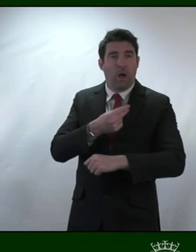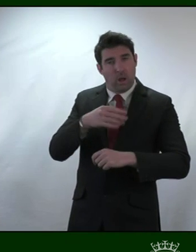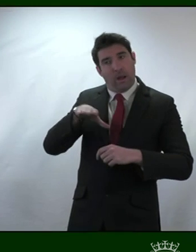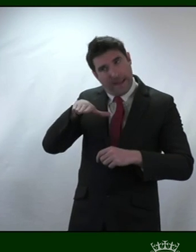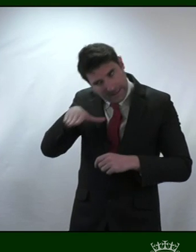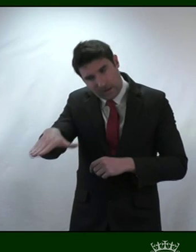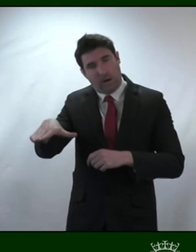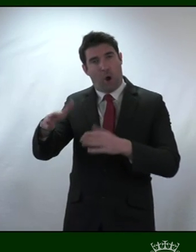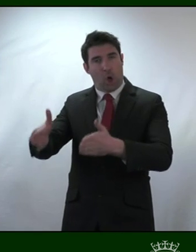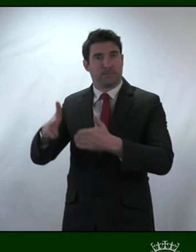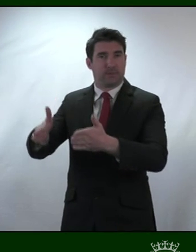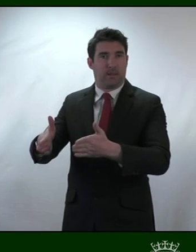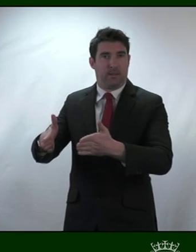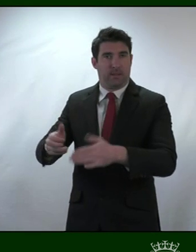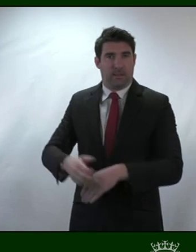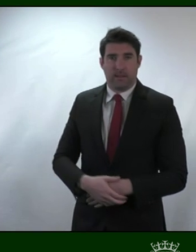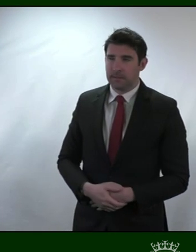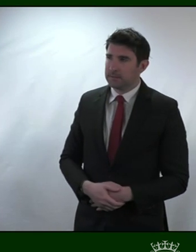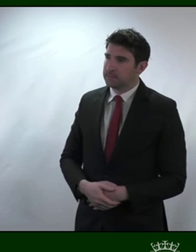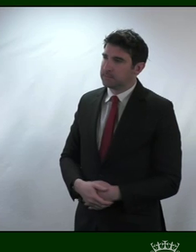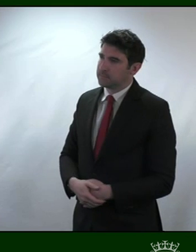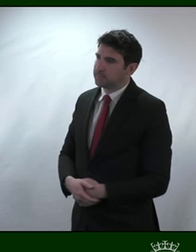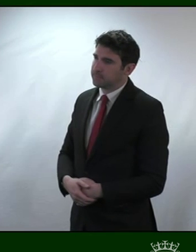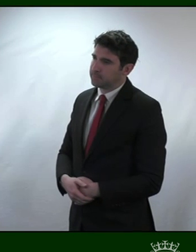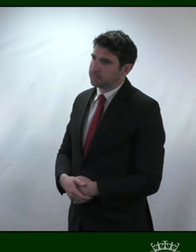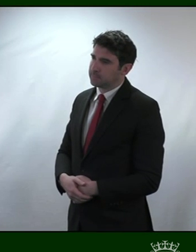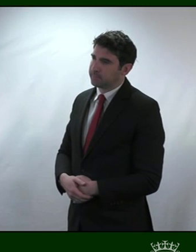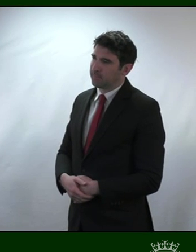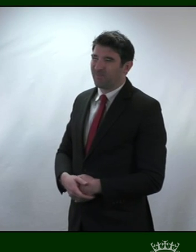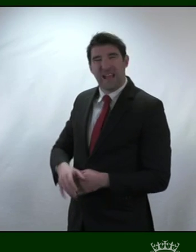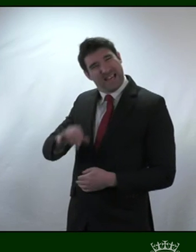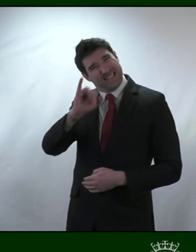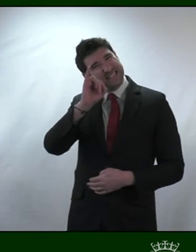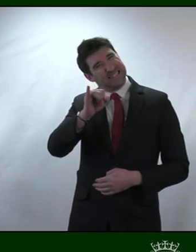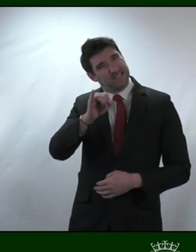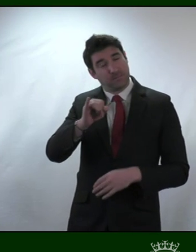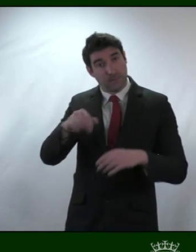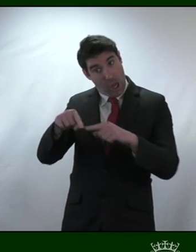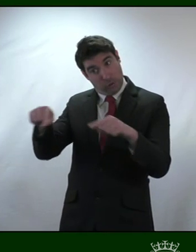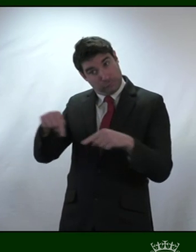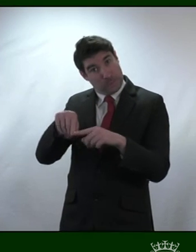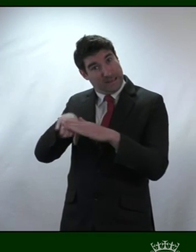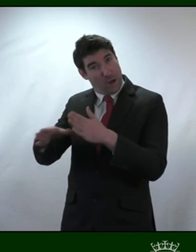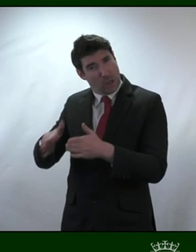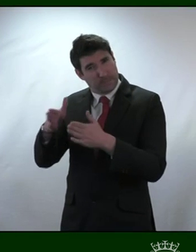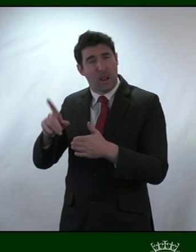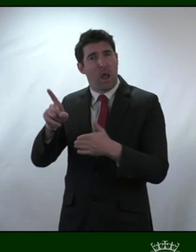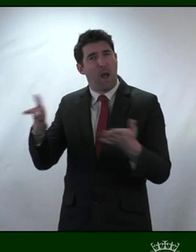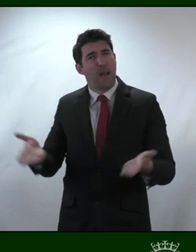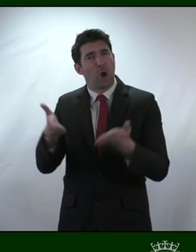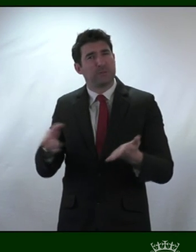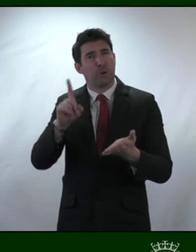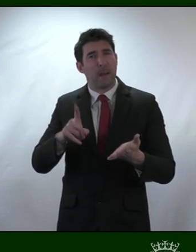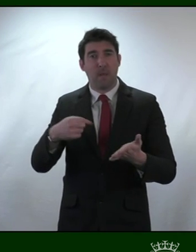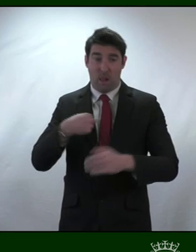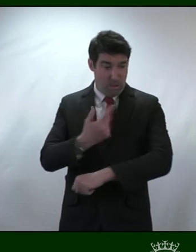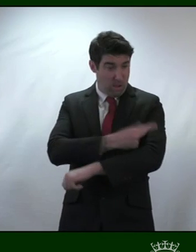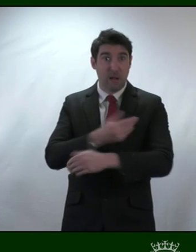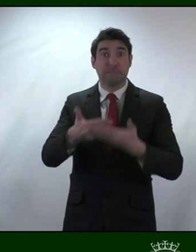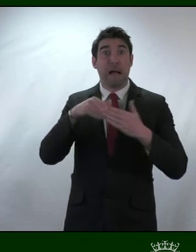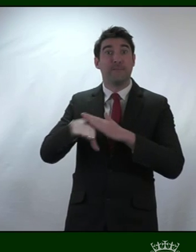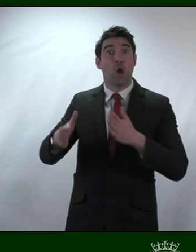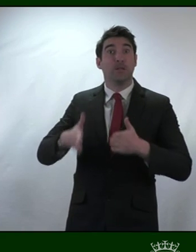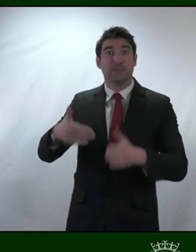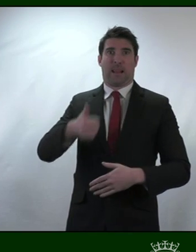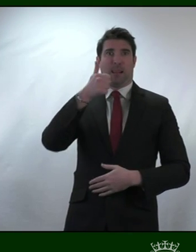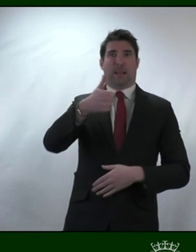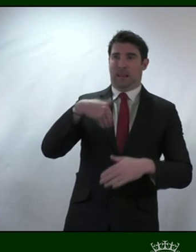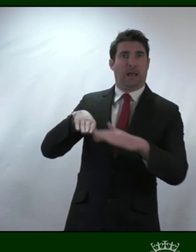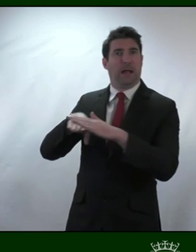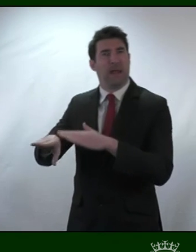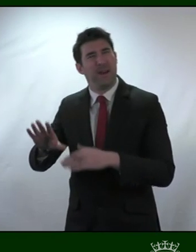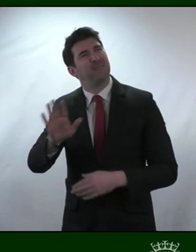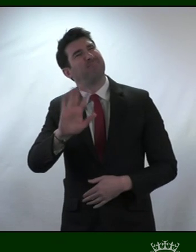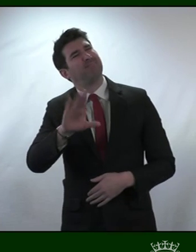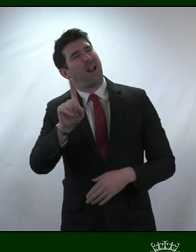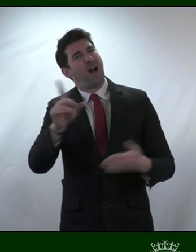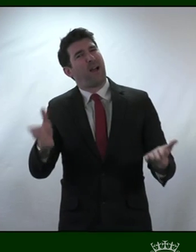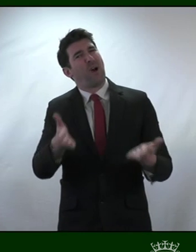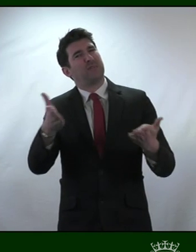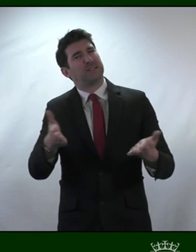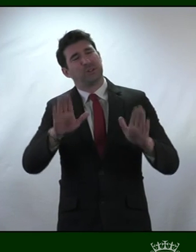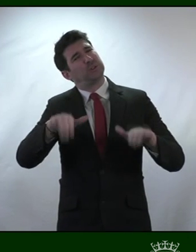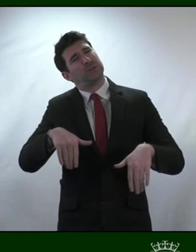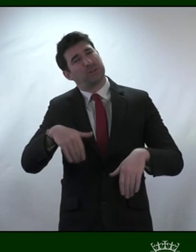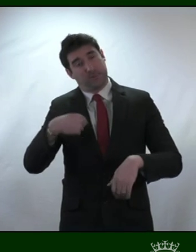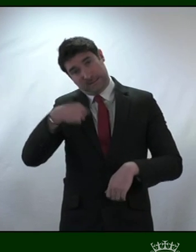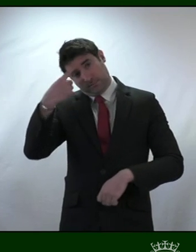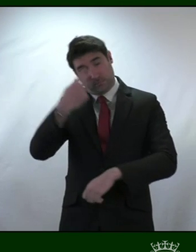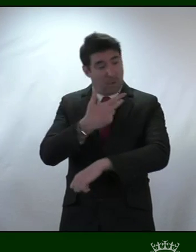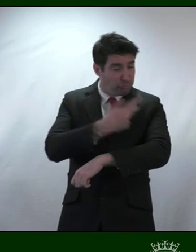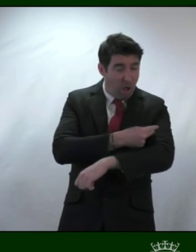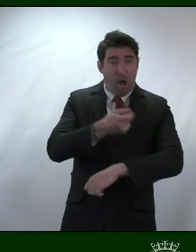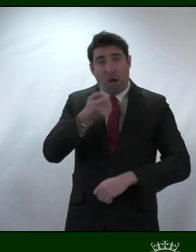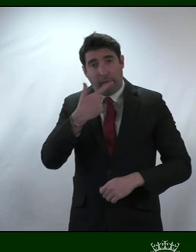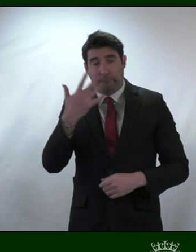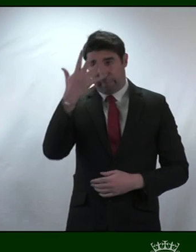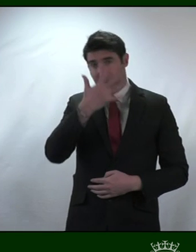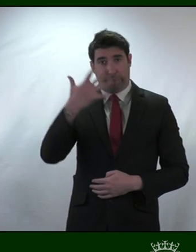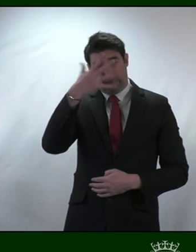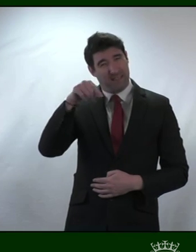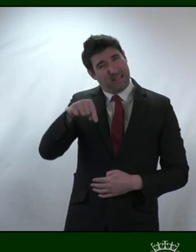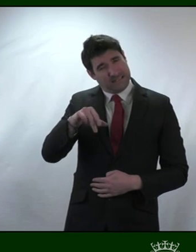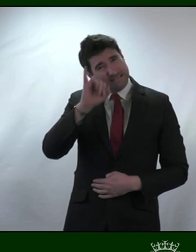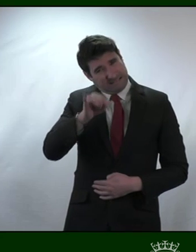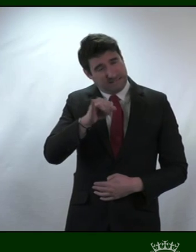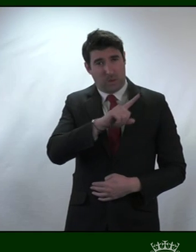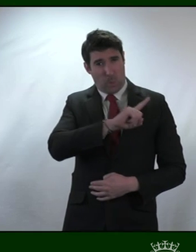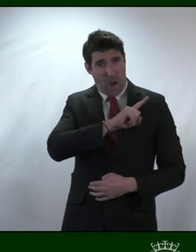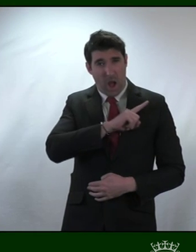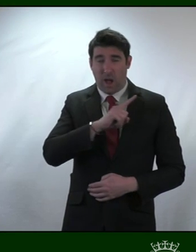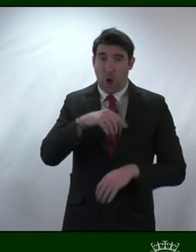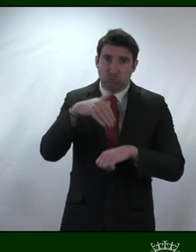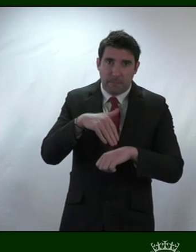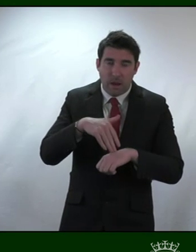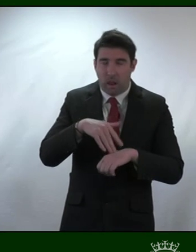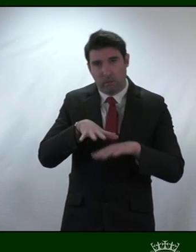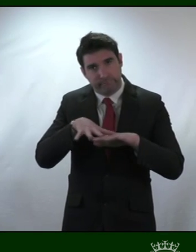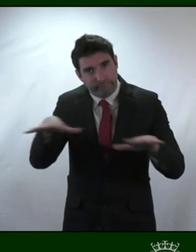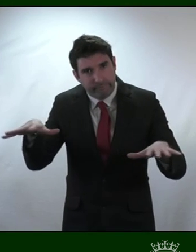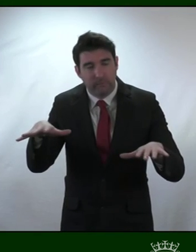Gentleman. I must say that we do not want to do anything that would encourage the consumption of more drugs, nor do we want to decriminalise the possession of drugs, because I believe that they ruin lives and drive criminality across the whole United Kingdom.